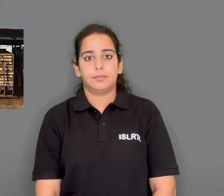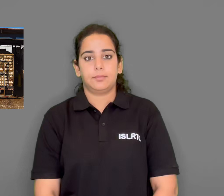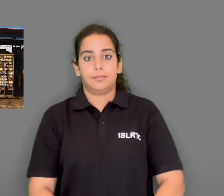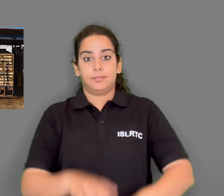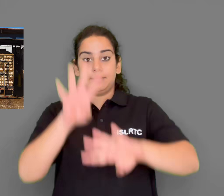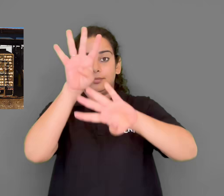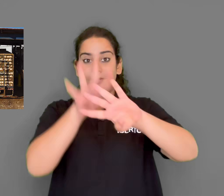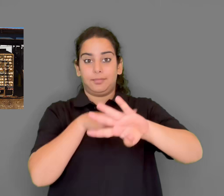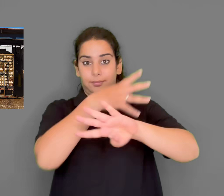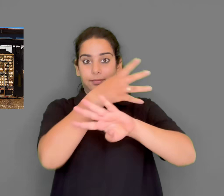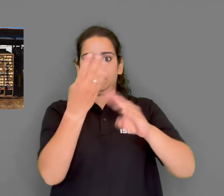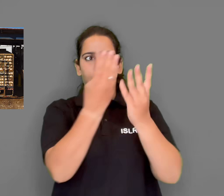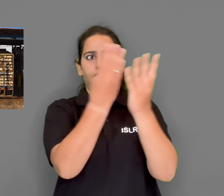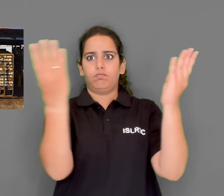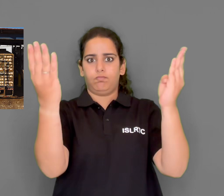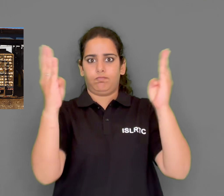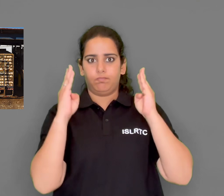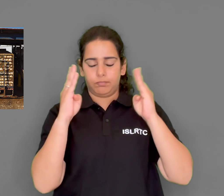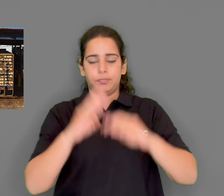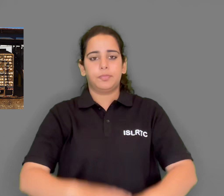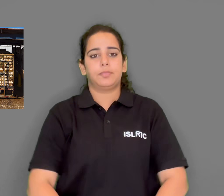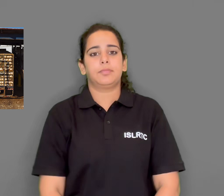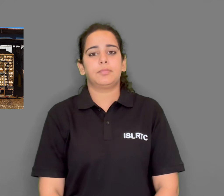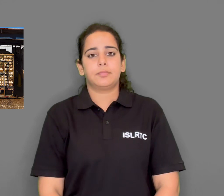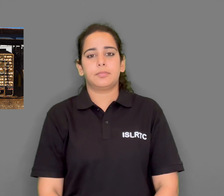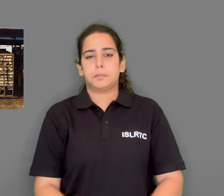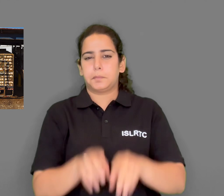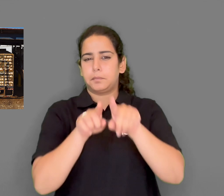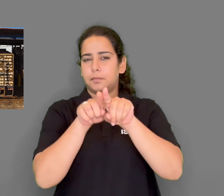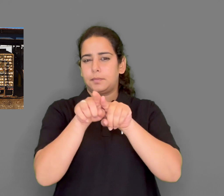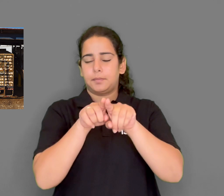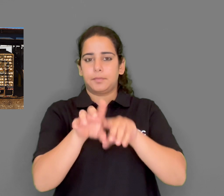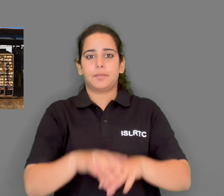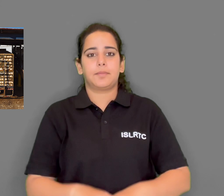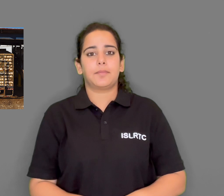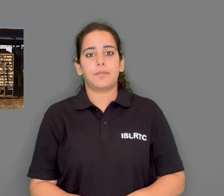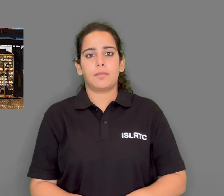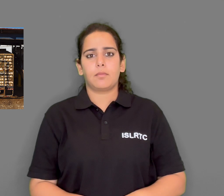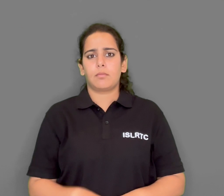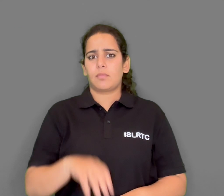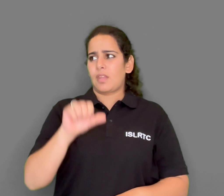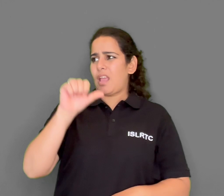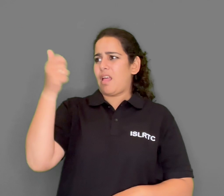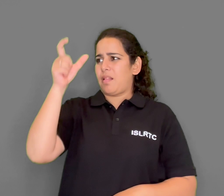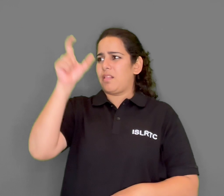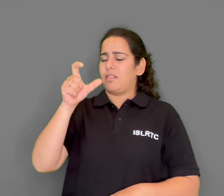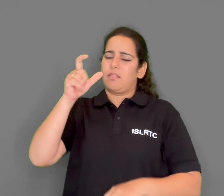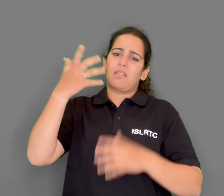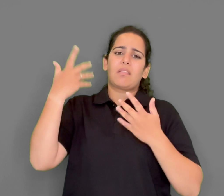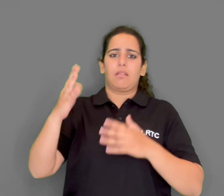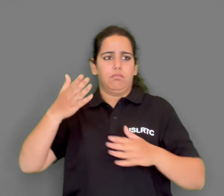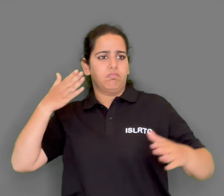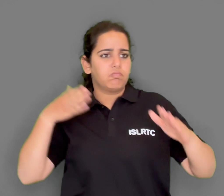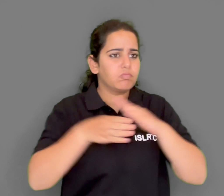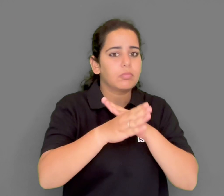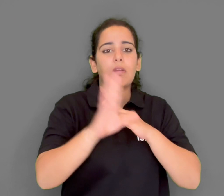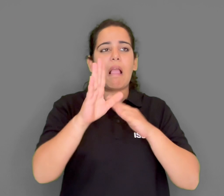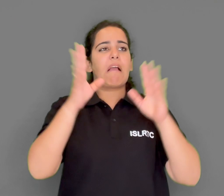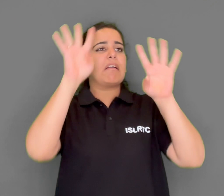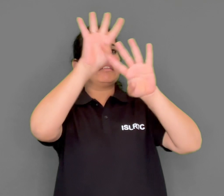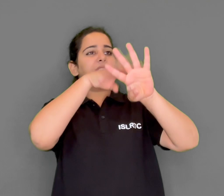Caging To put someone in a wired structure